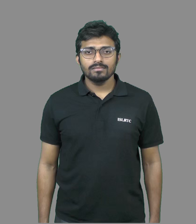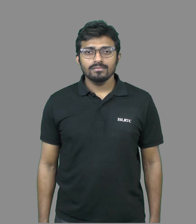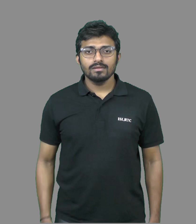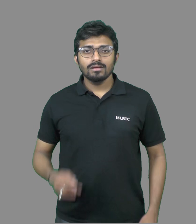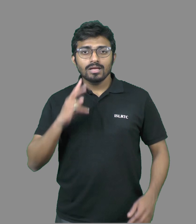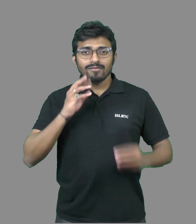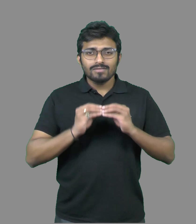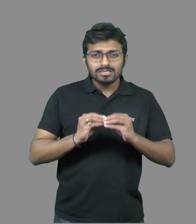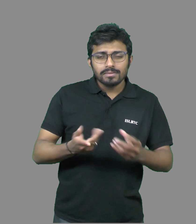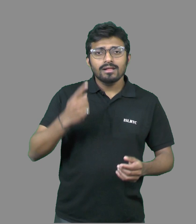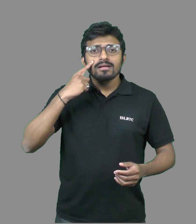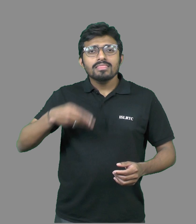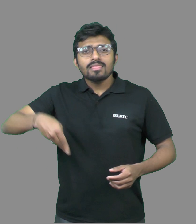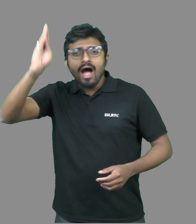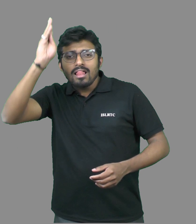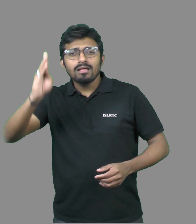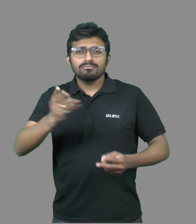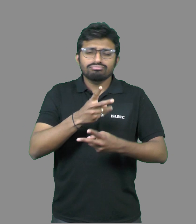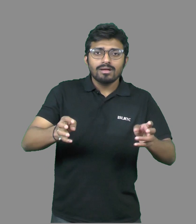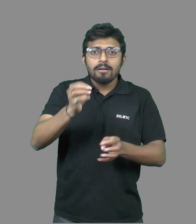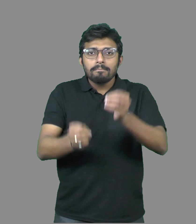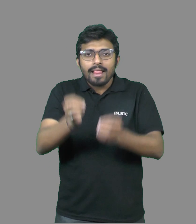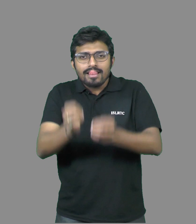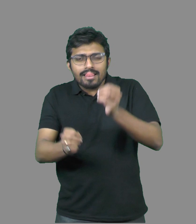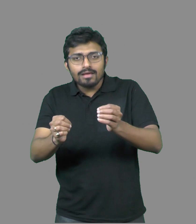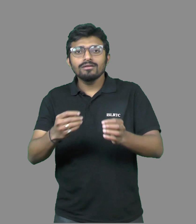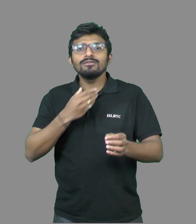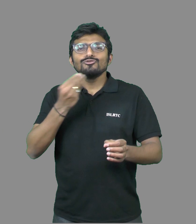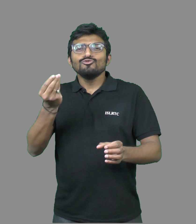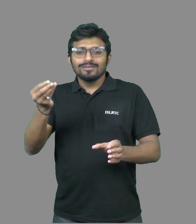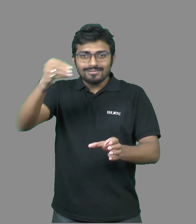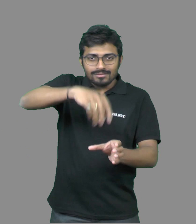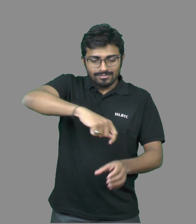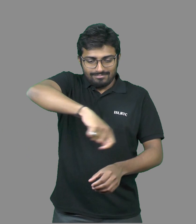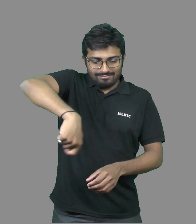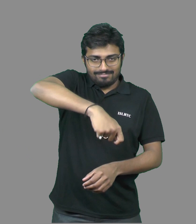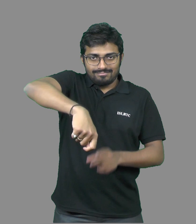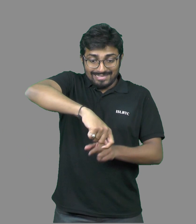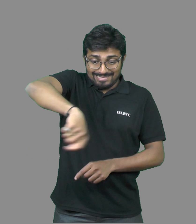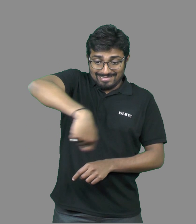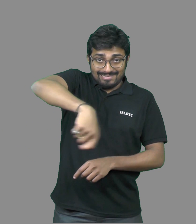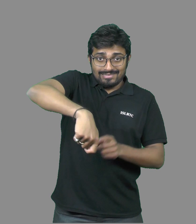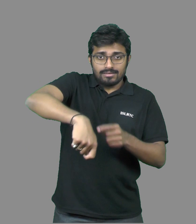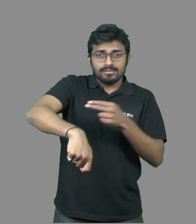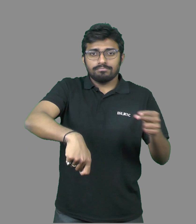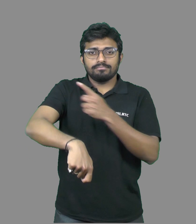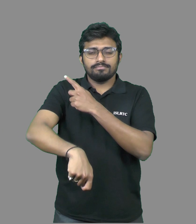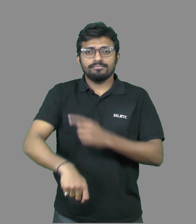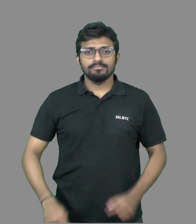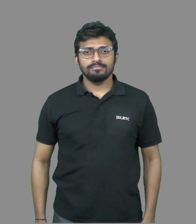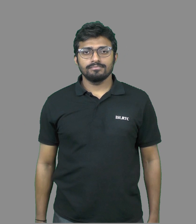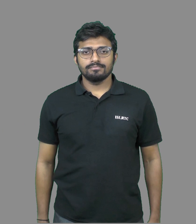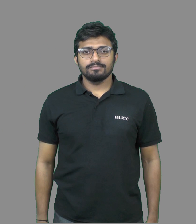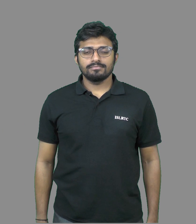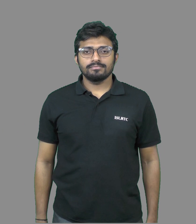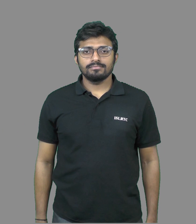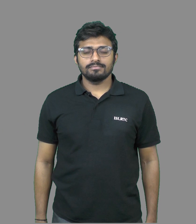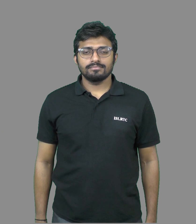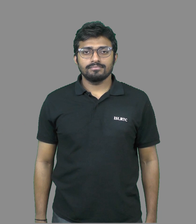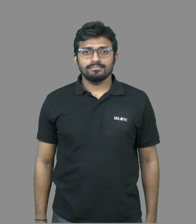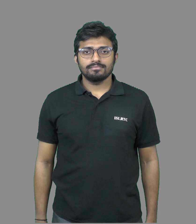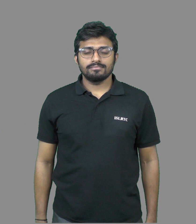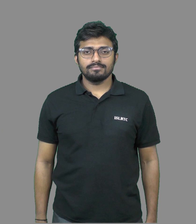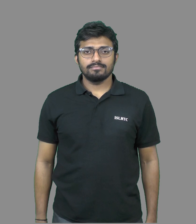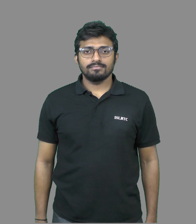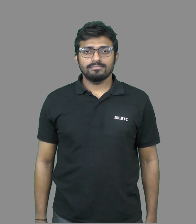Stir